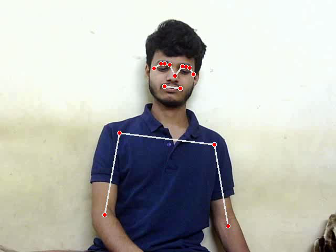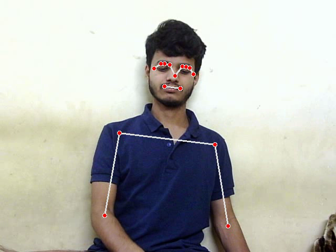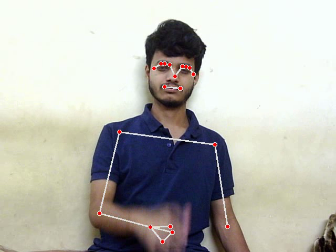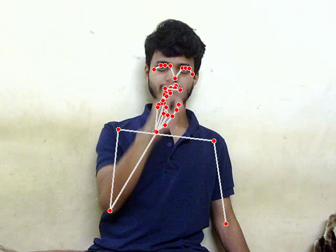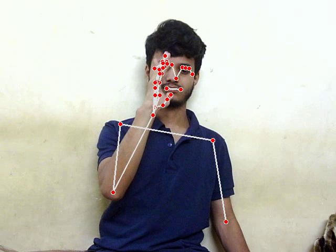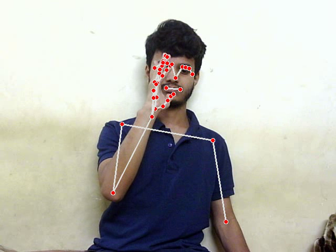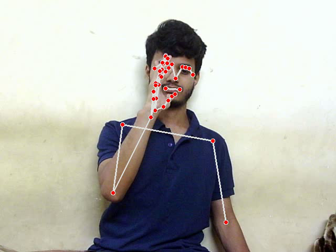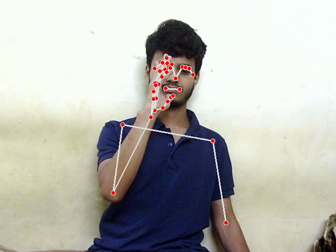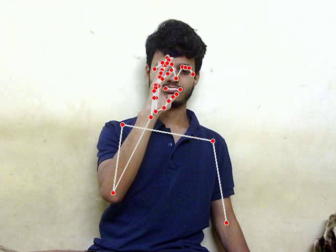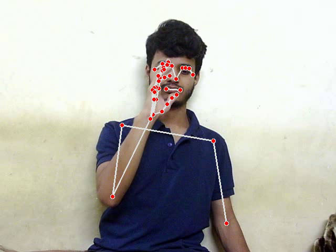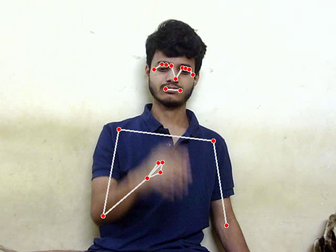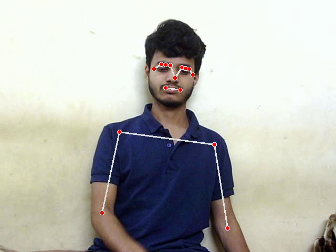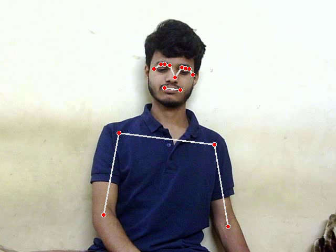mother